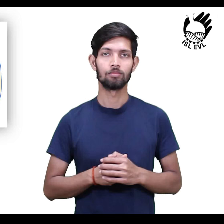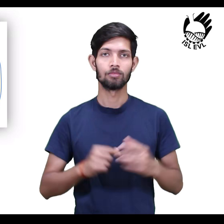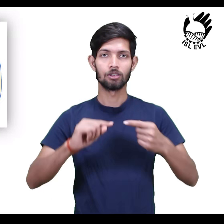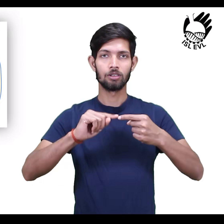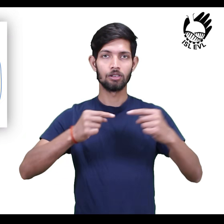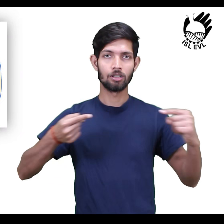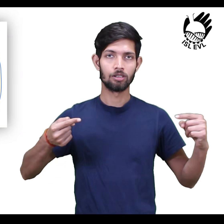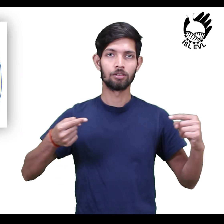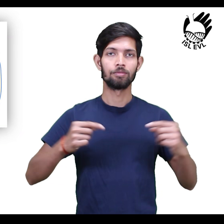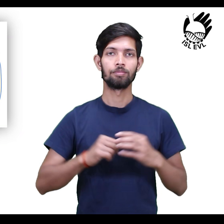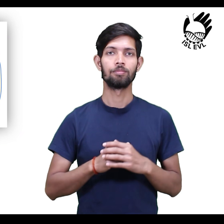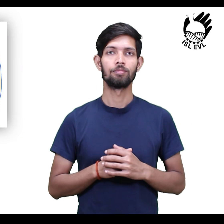m-RNA